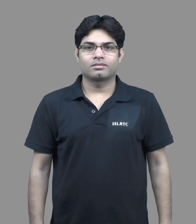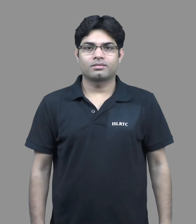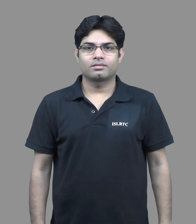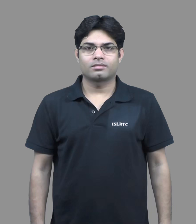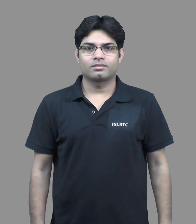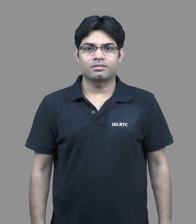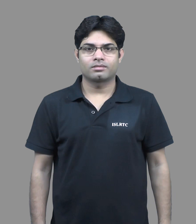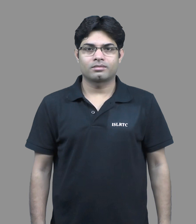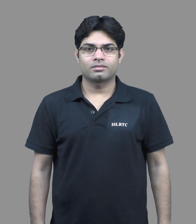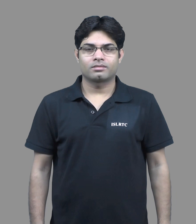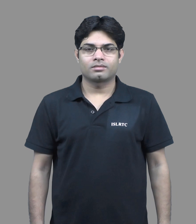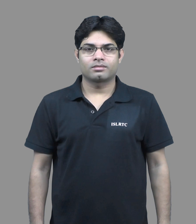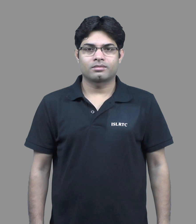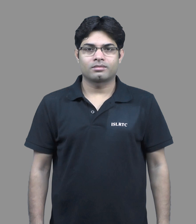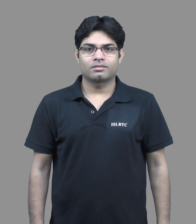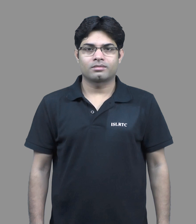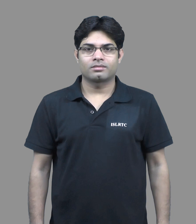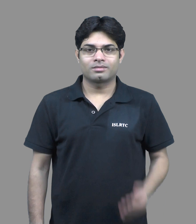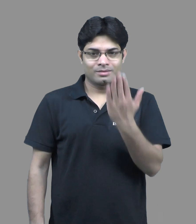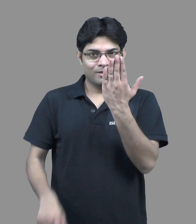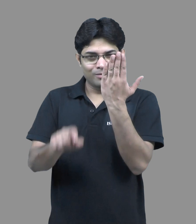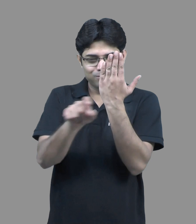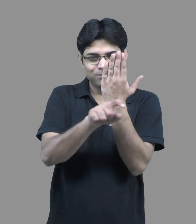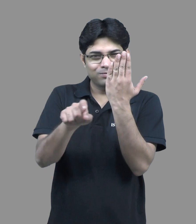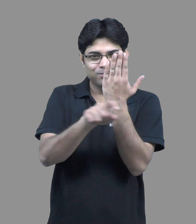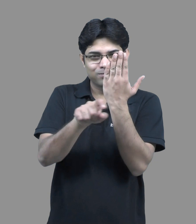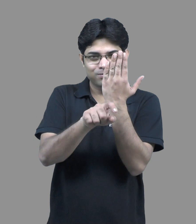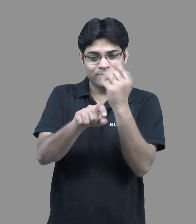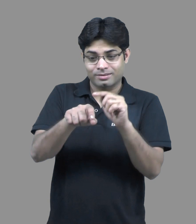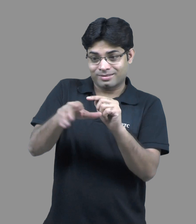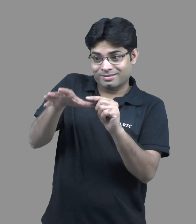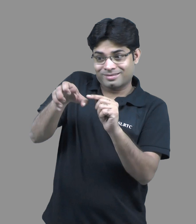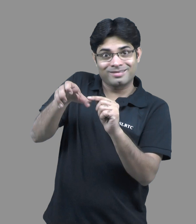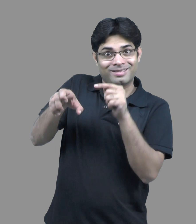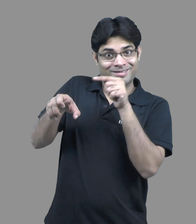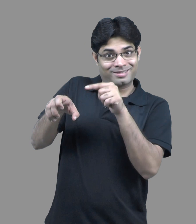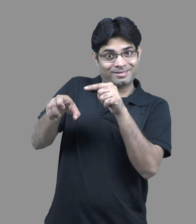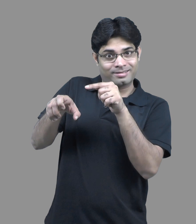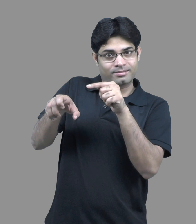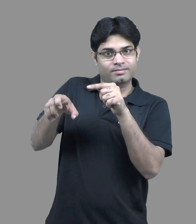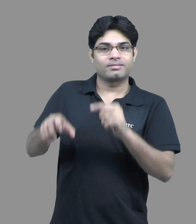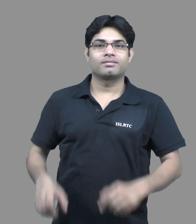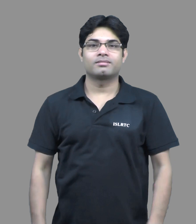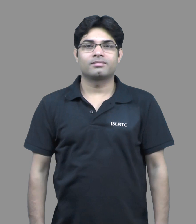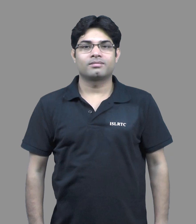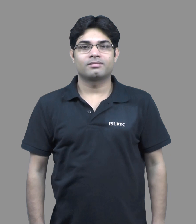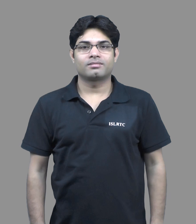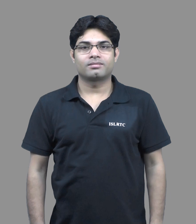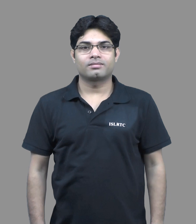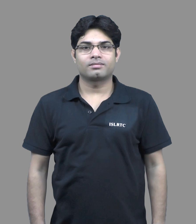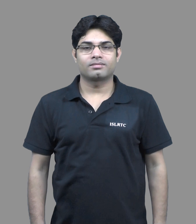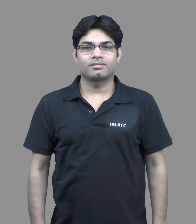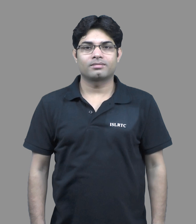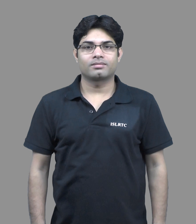Electrode Holder